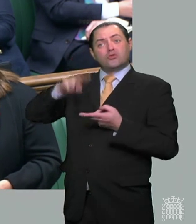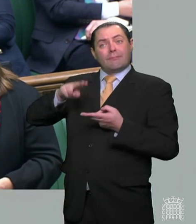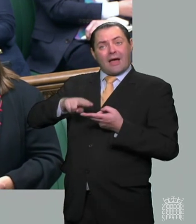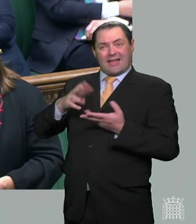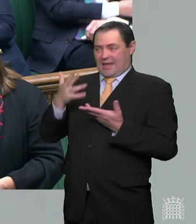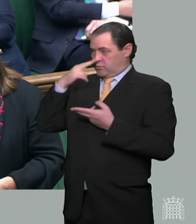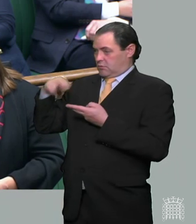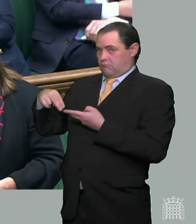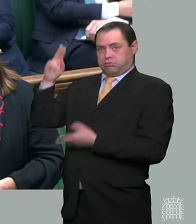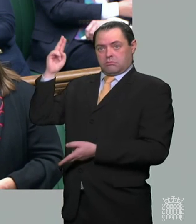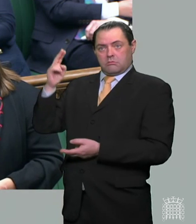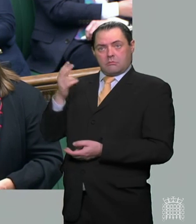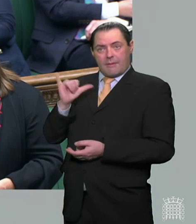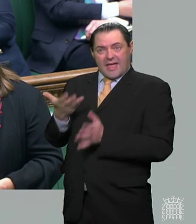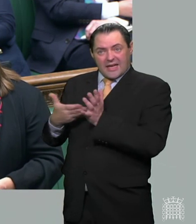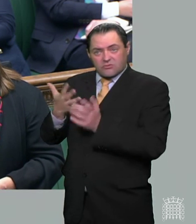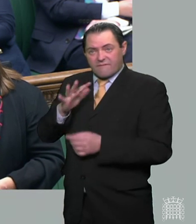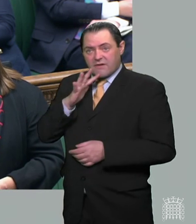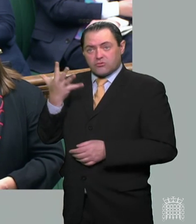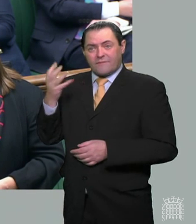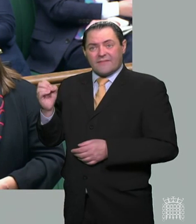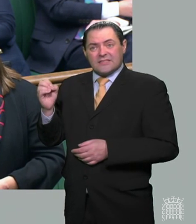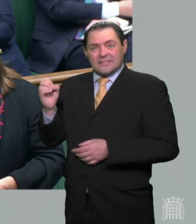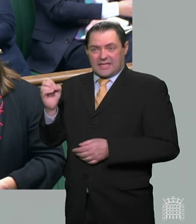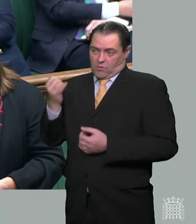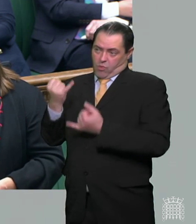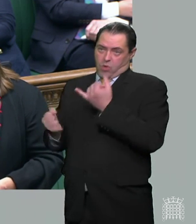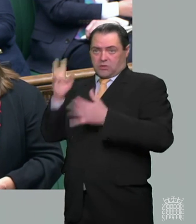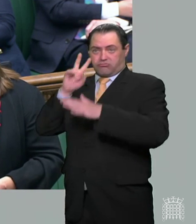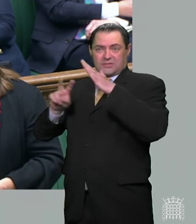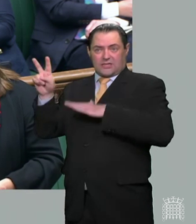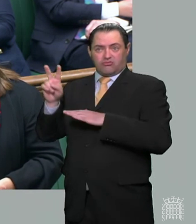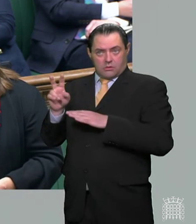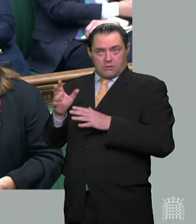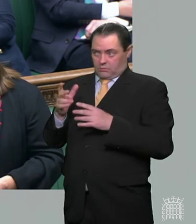Instead, they could skyrocket by £550 at the worst possible time.